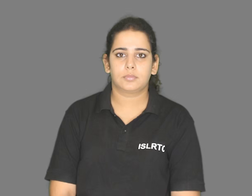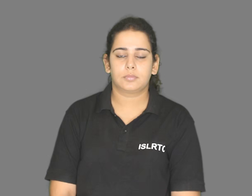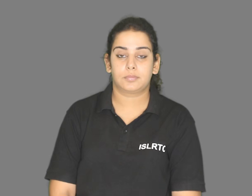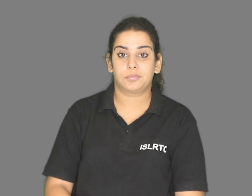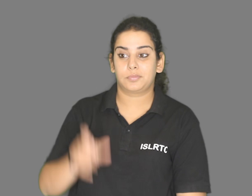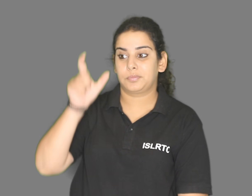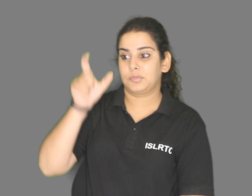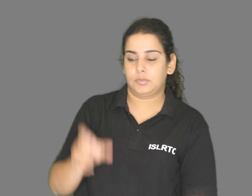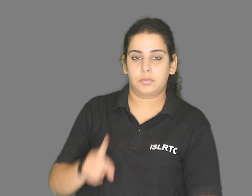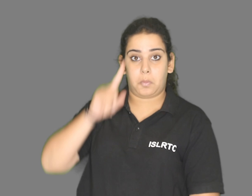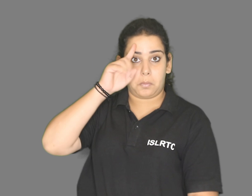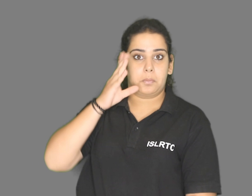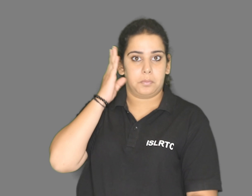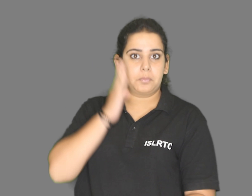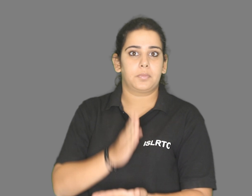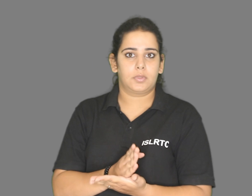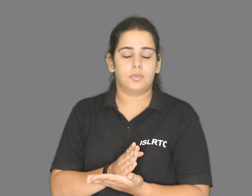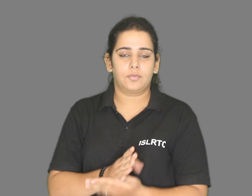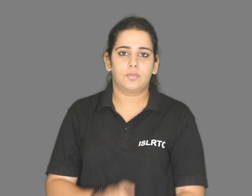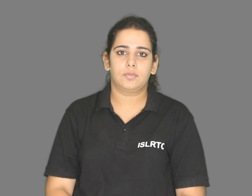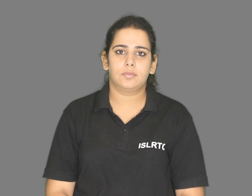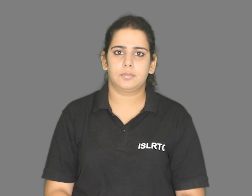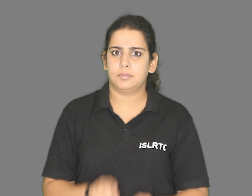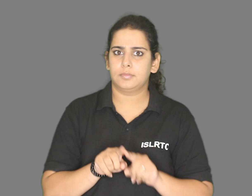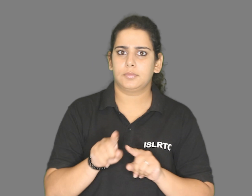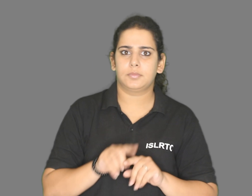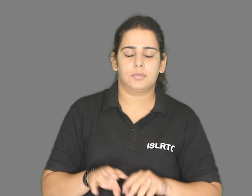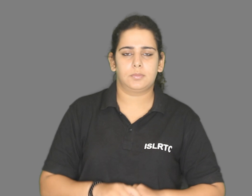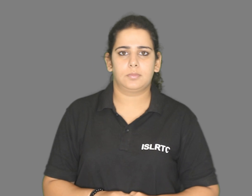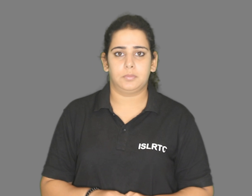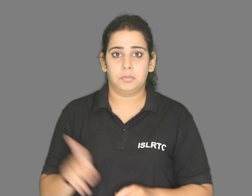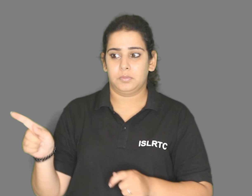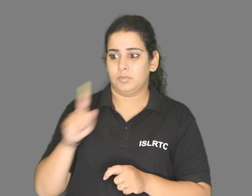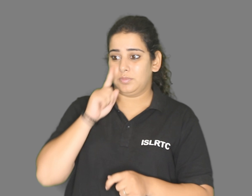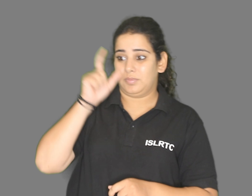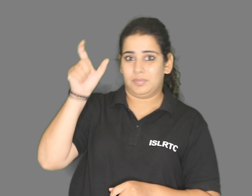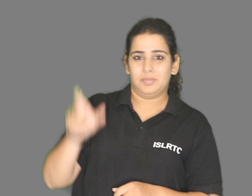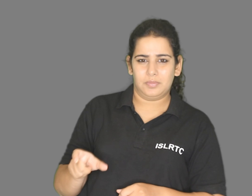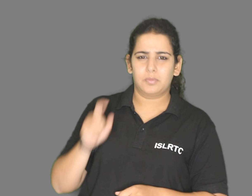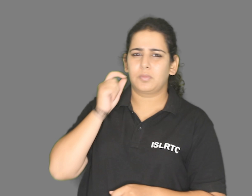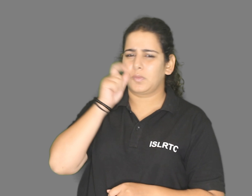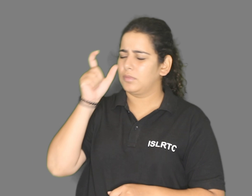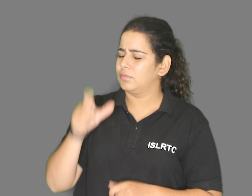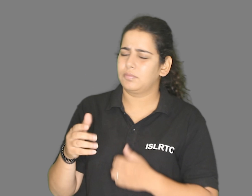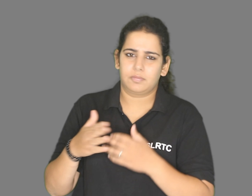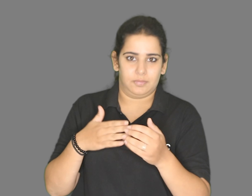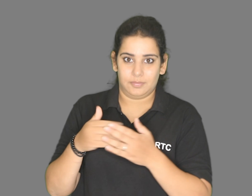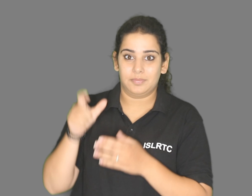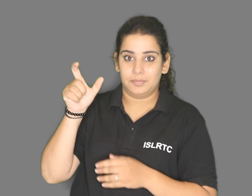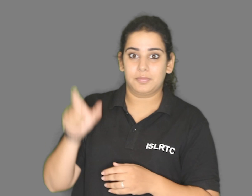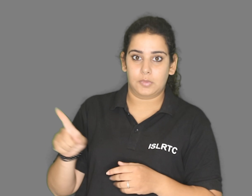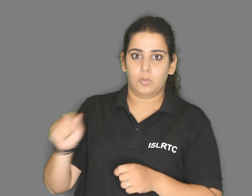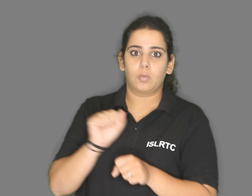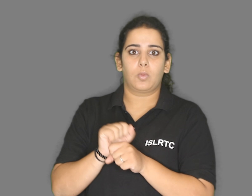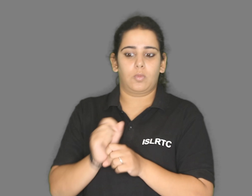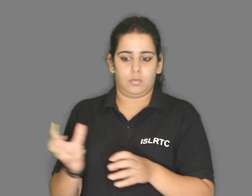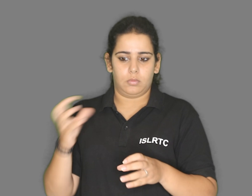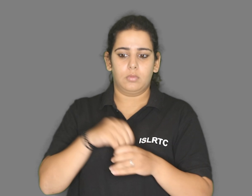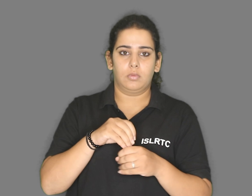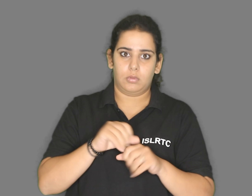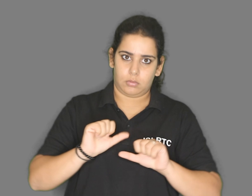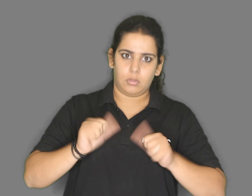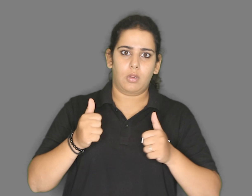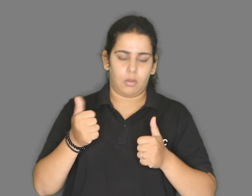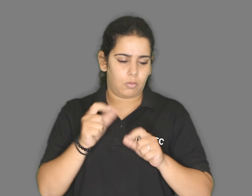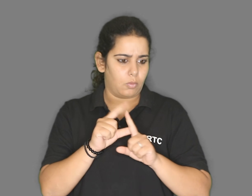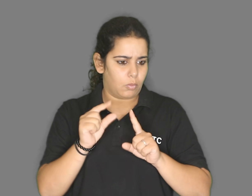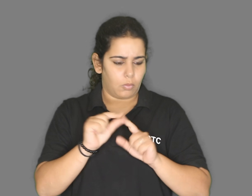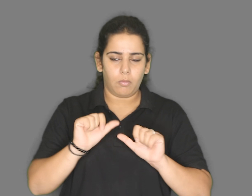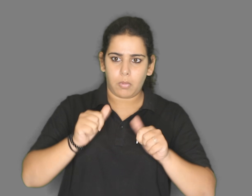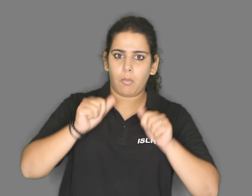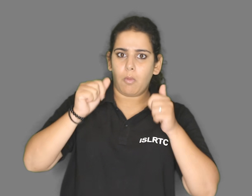Reliable Consistently good in quality or performance; able to be trusted